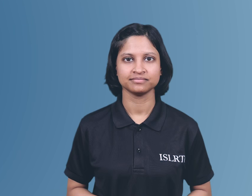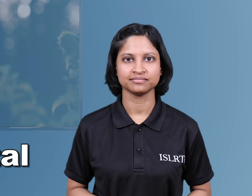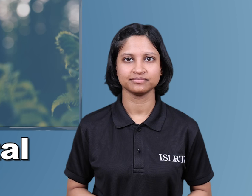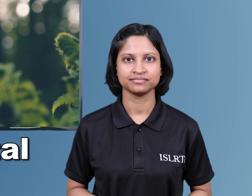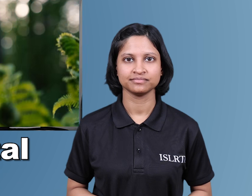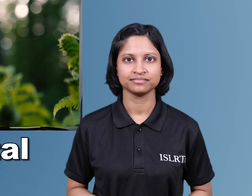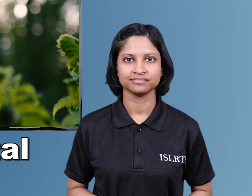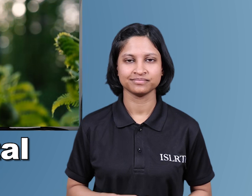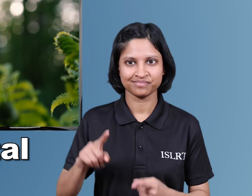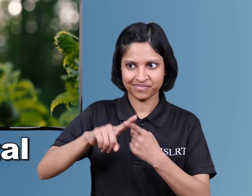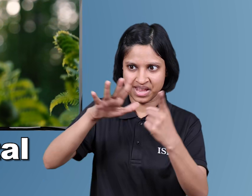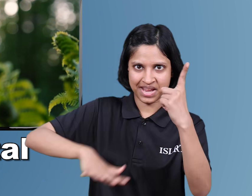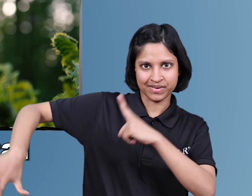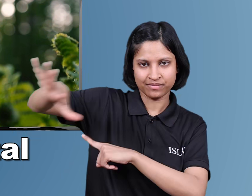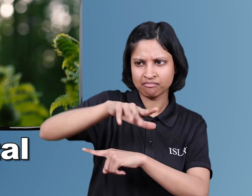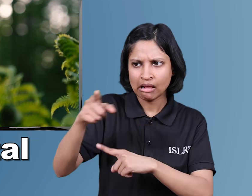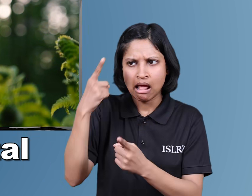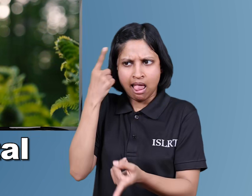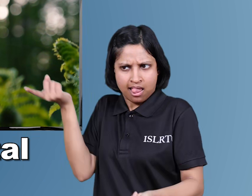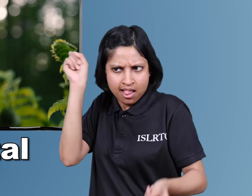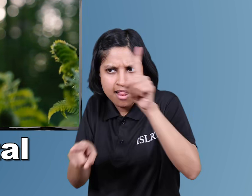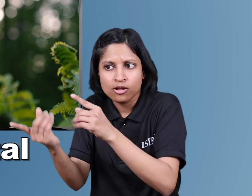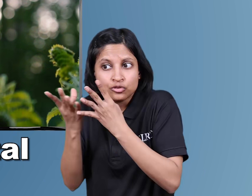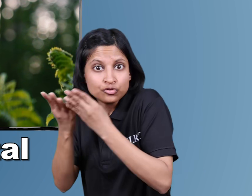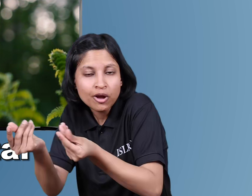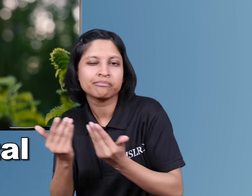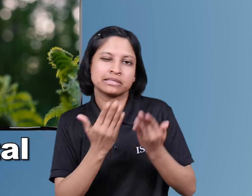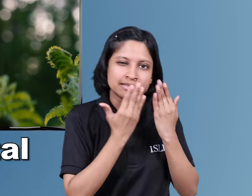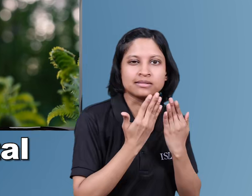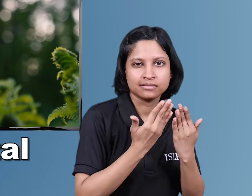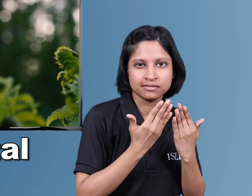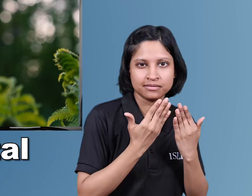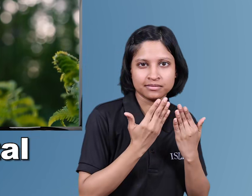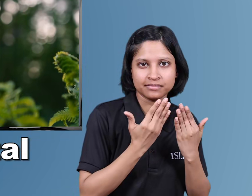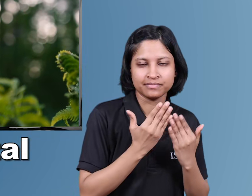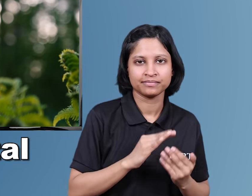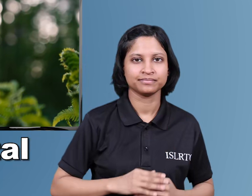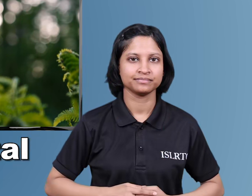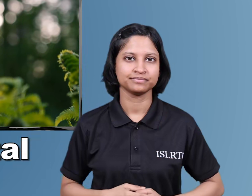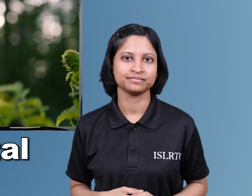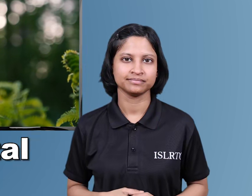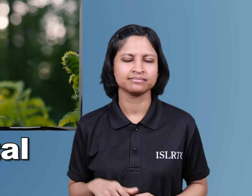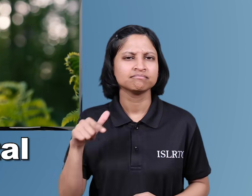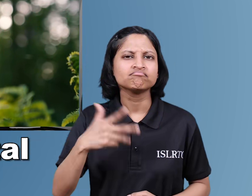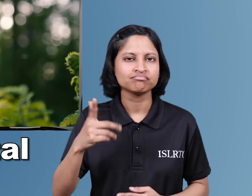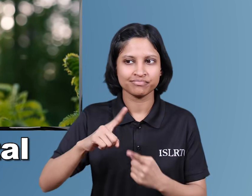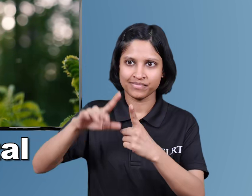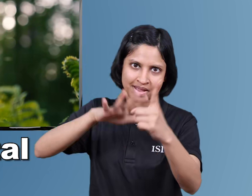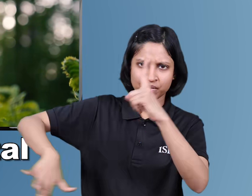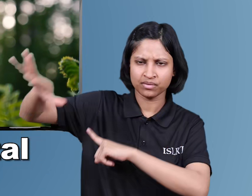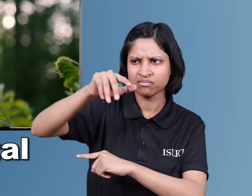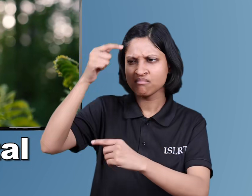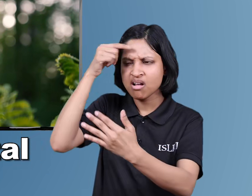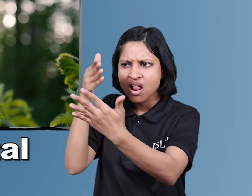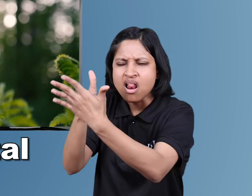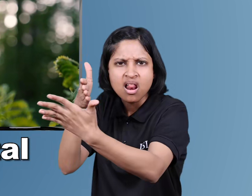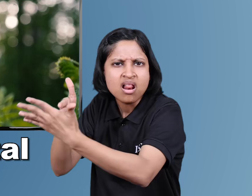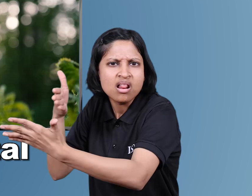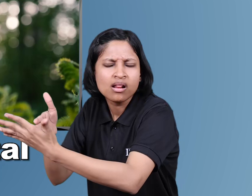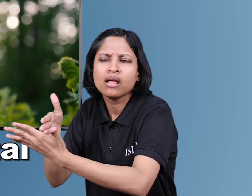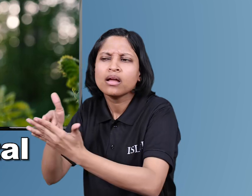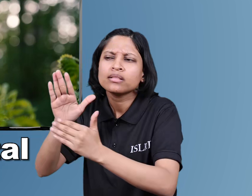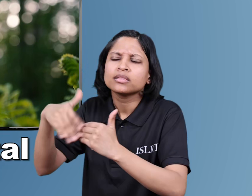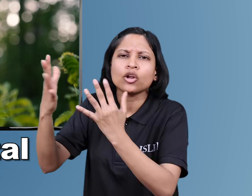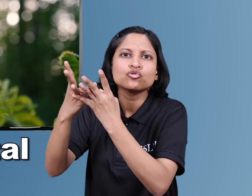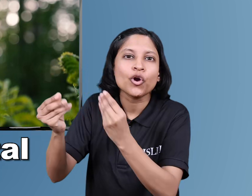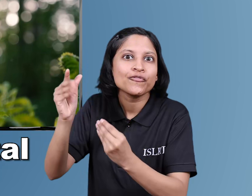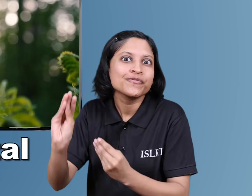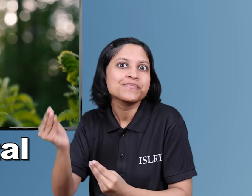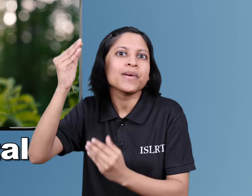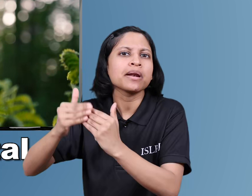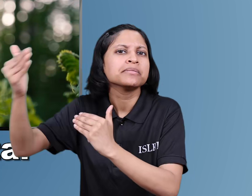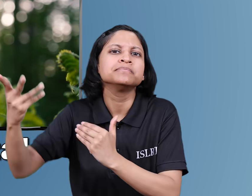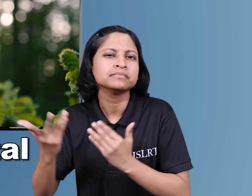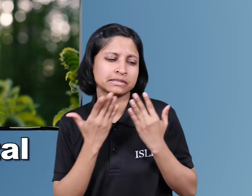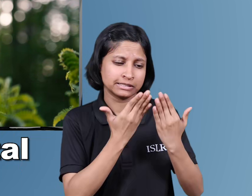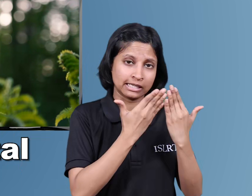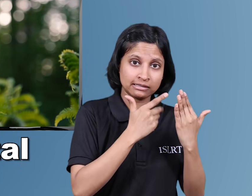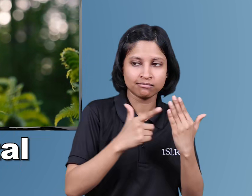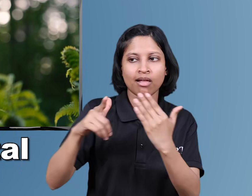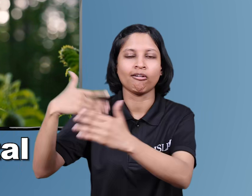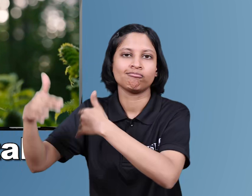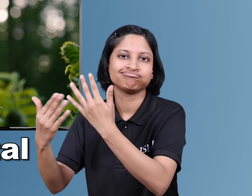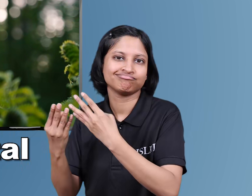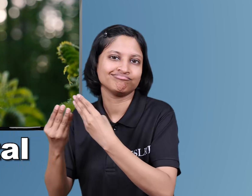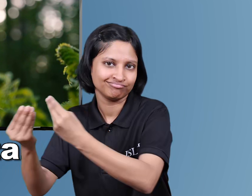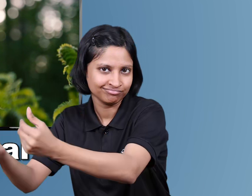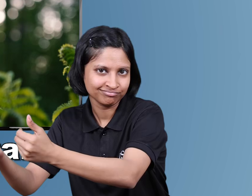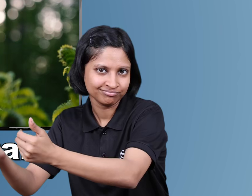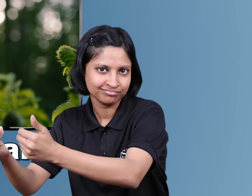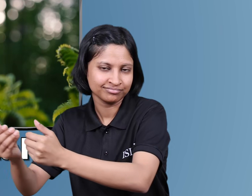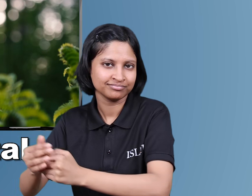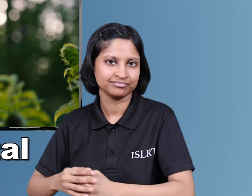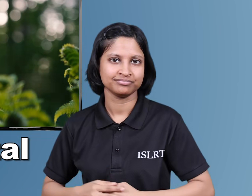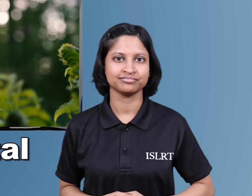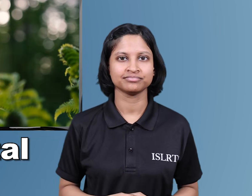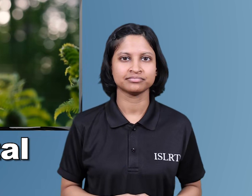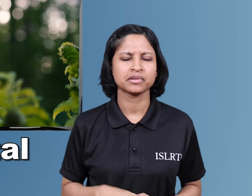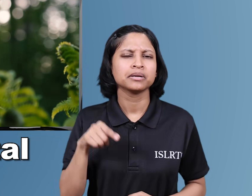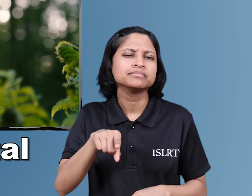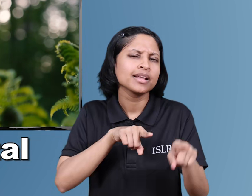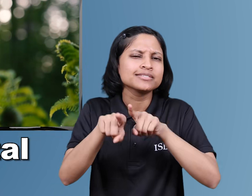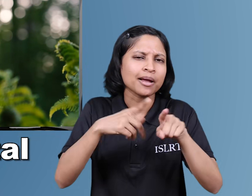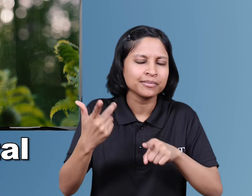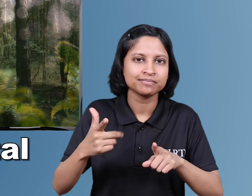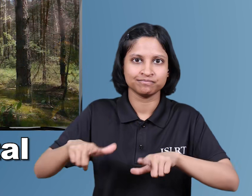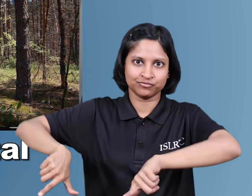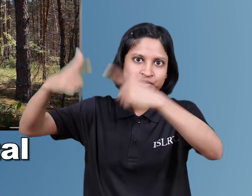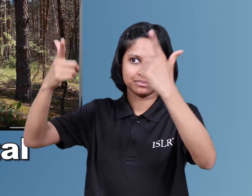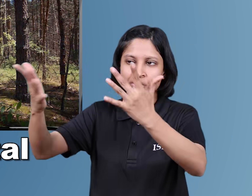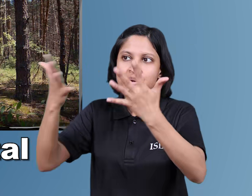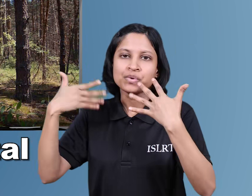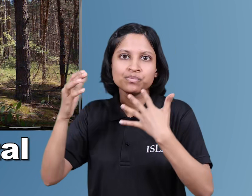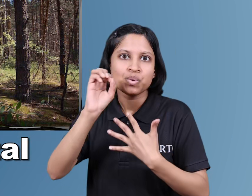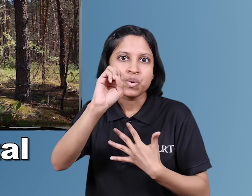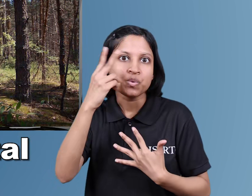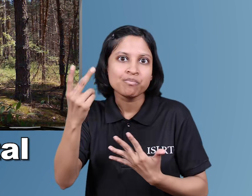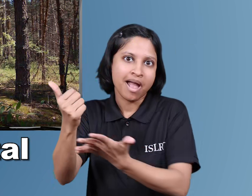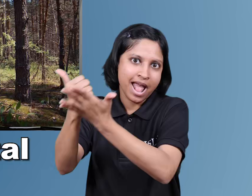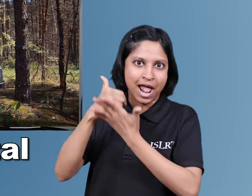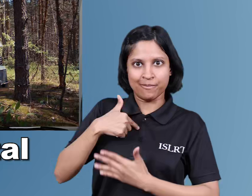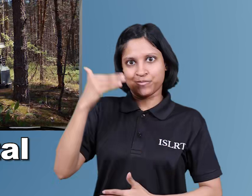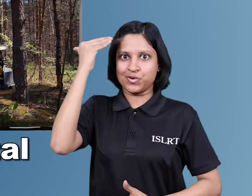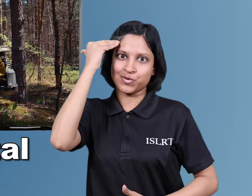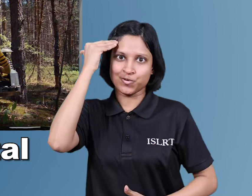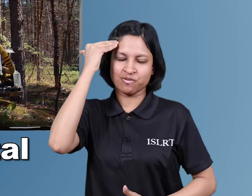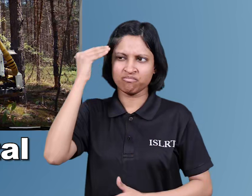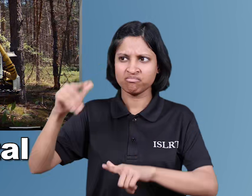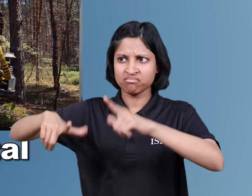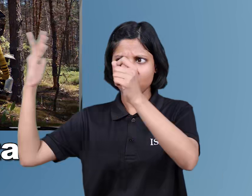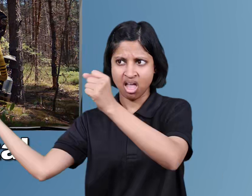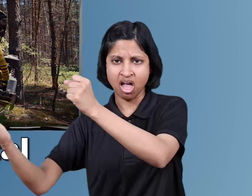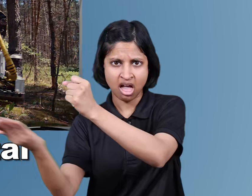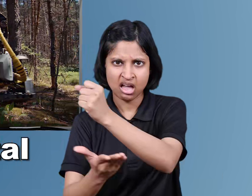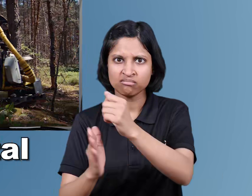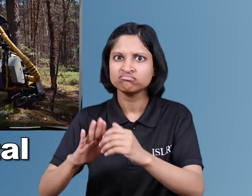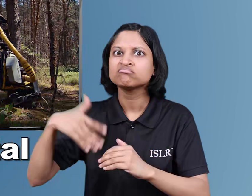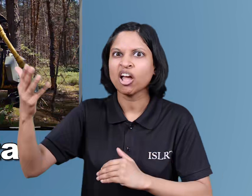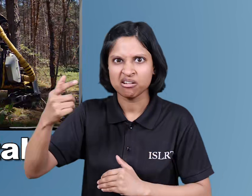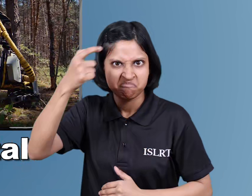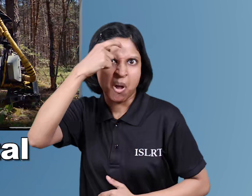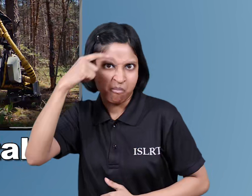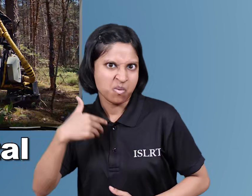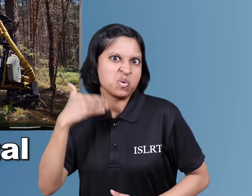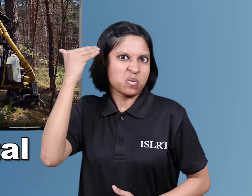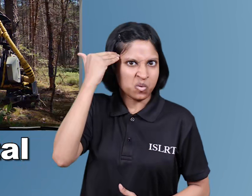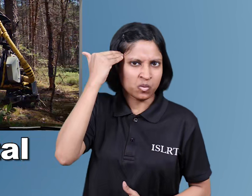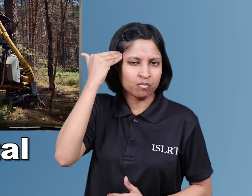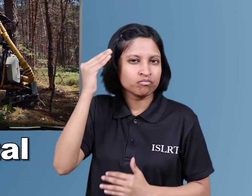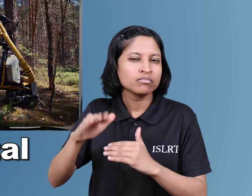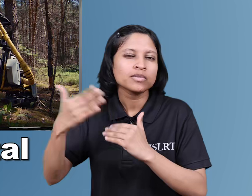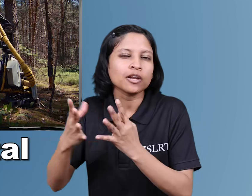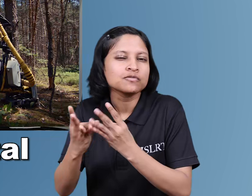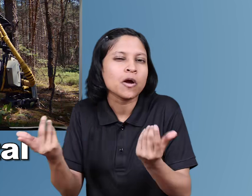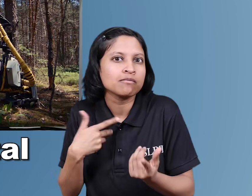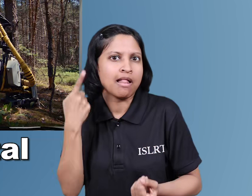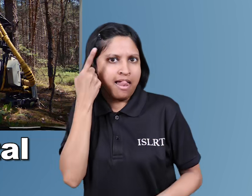Environmental literacy Studying to gain the knowledge and skills required to understand and tackle environmental issues. For example, (i) trees provide oxygen and deforestation is a significant issue.